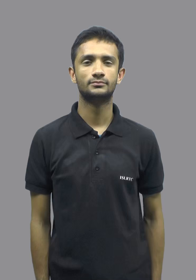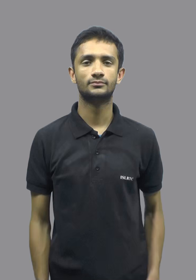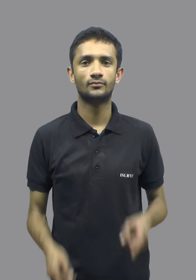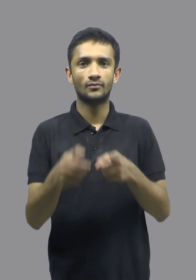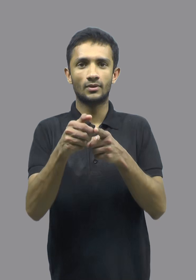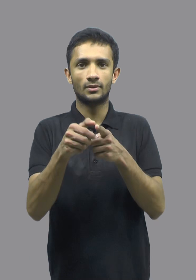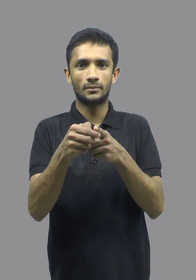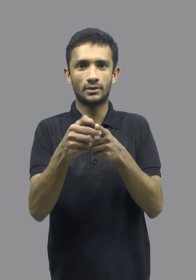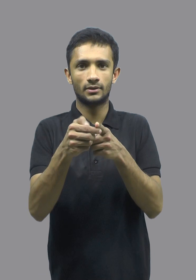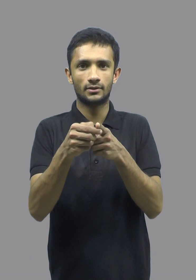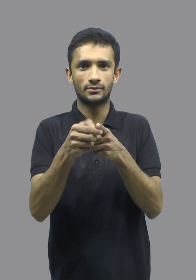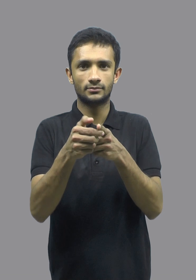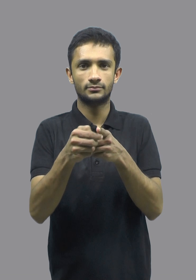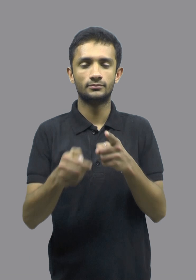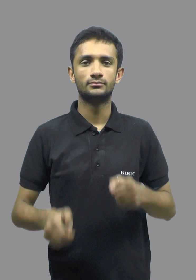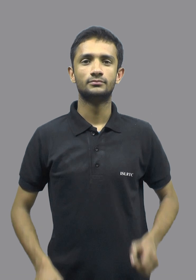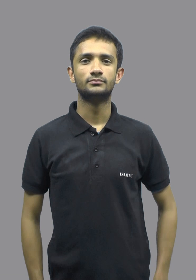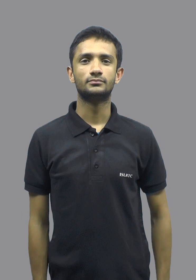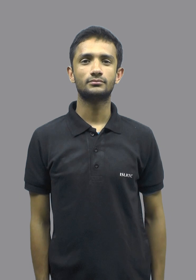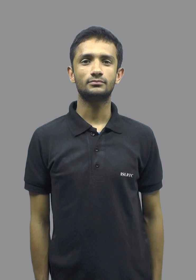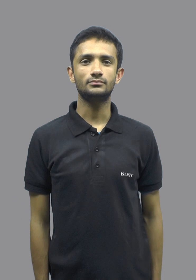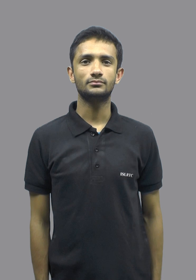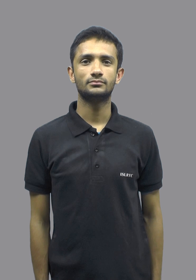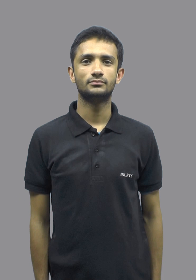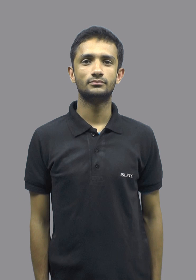Peas